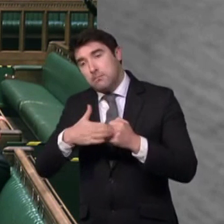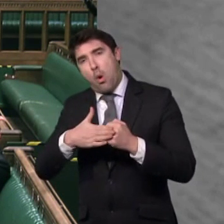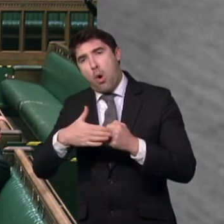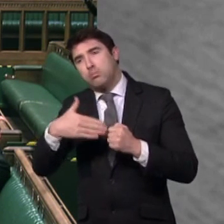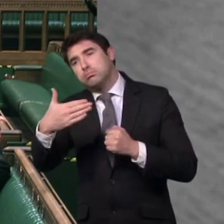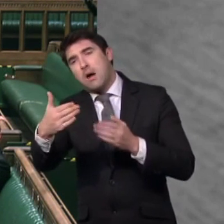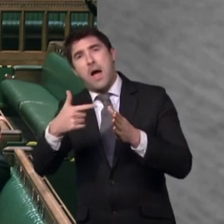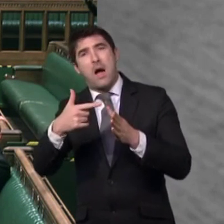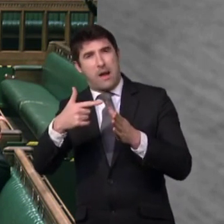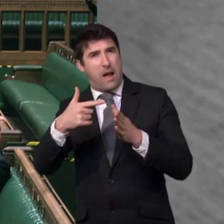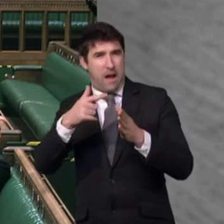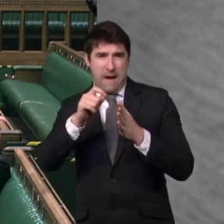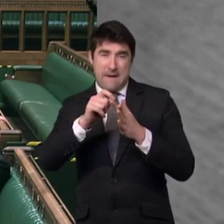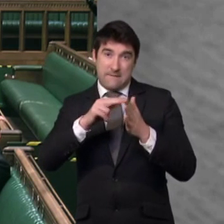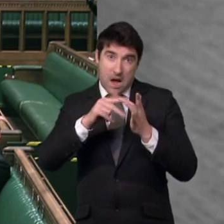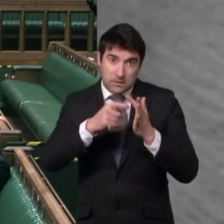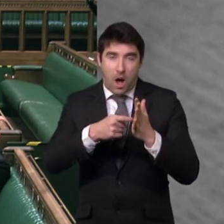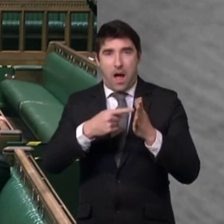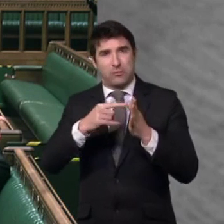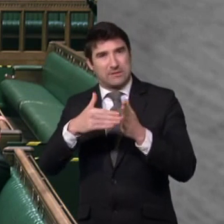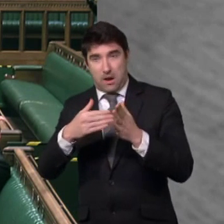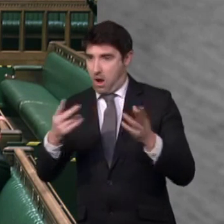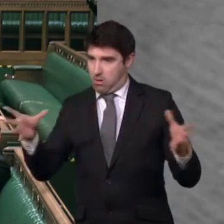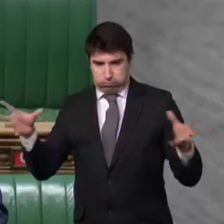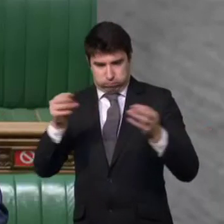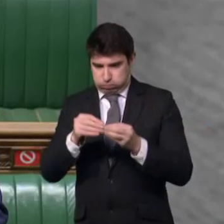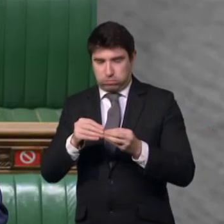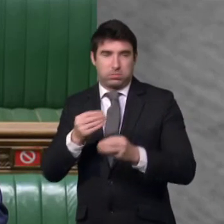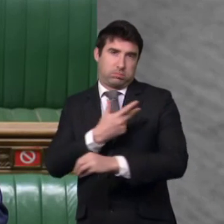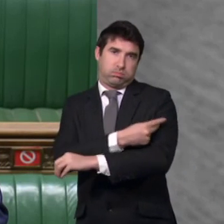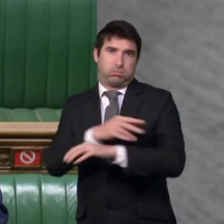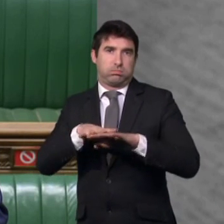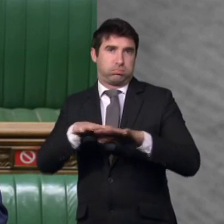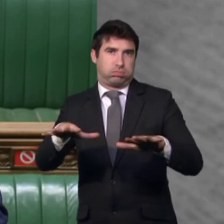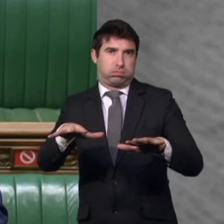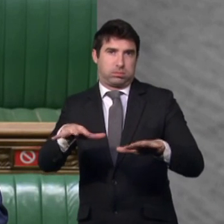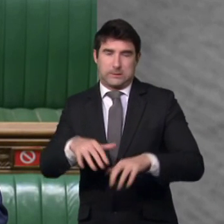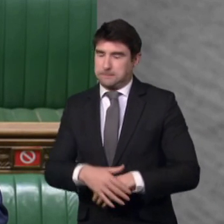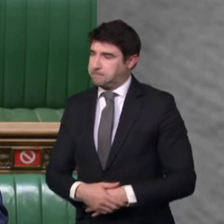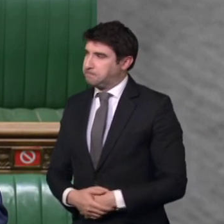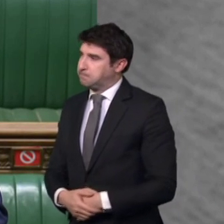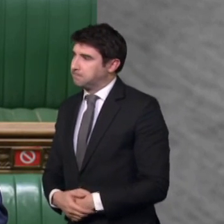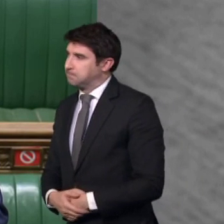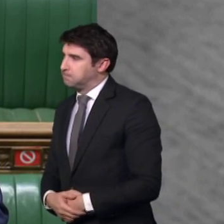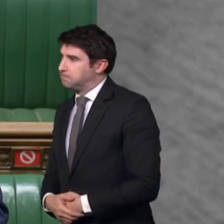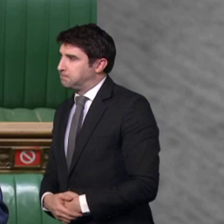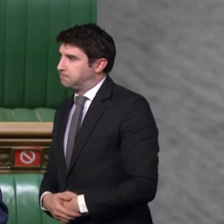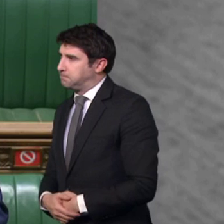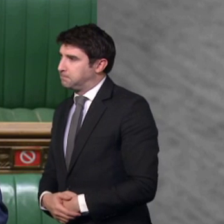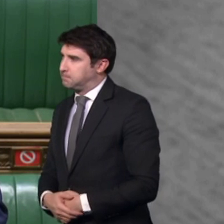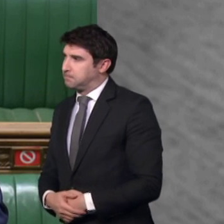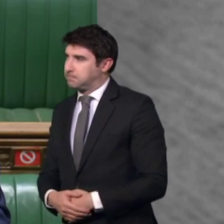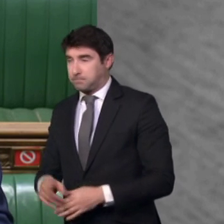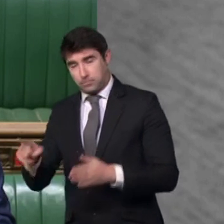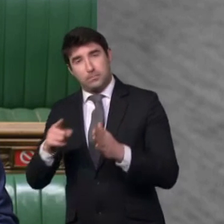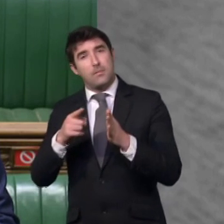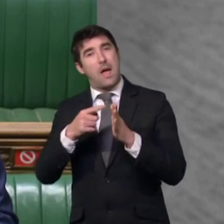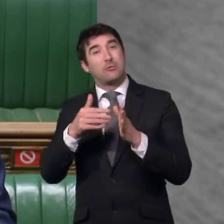The clinical advice is that the Oxford vaccine is best deployed as two doses up to 12 weeks apart.